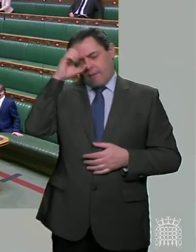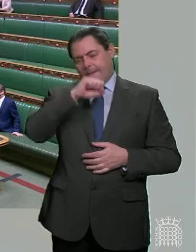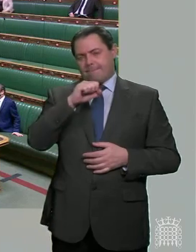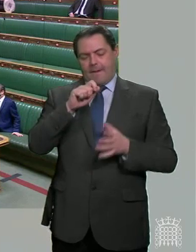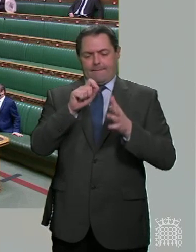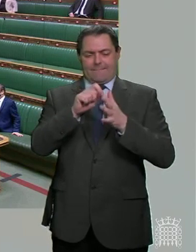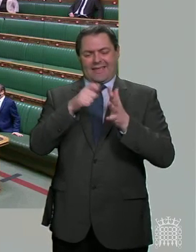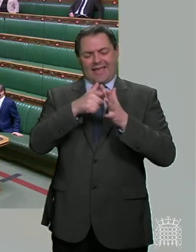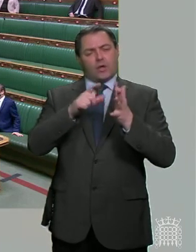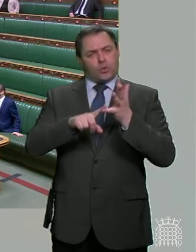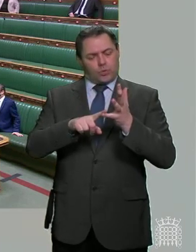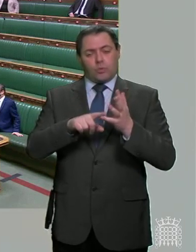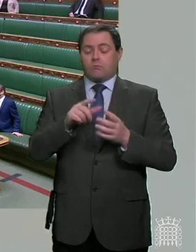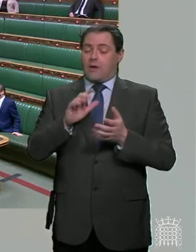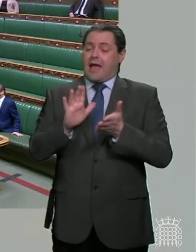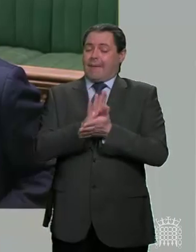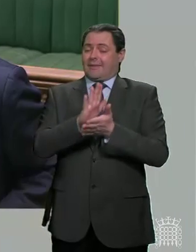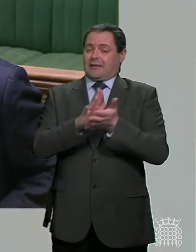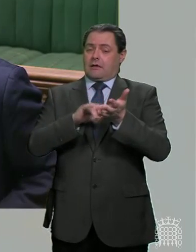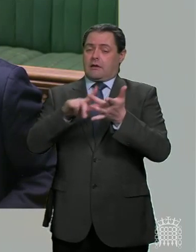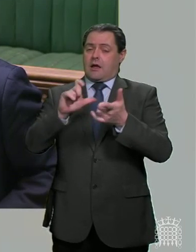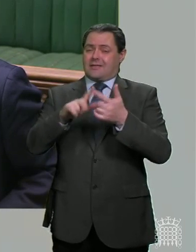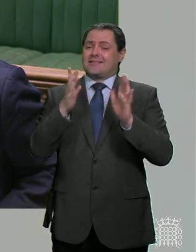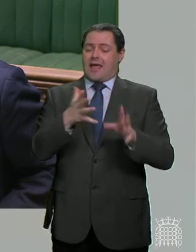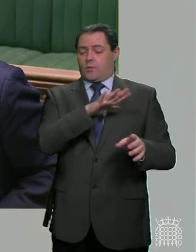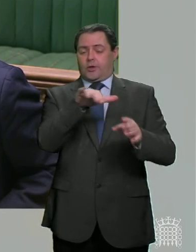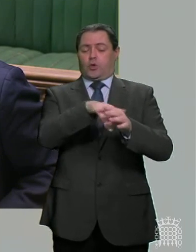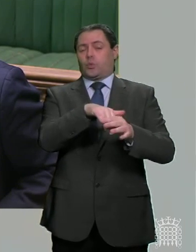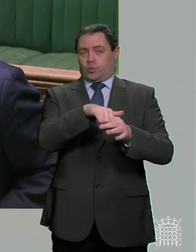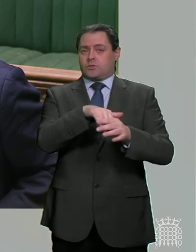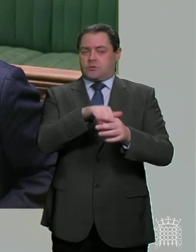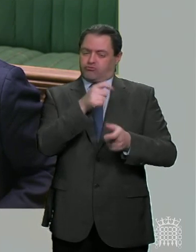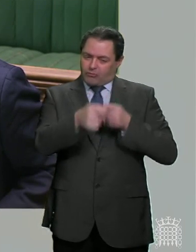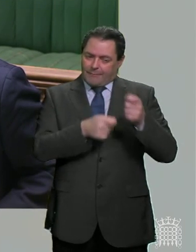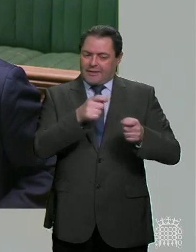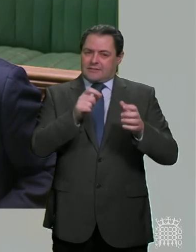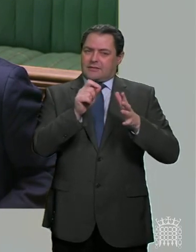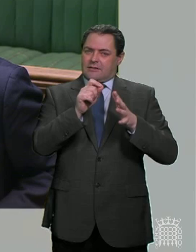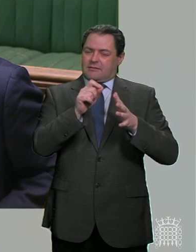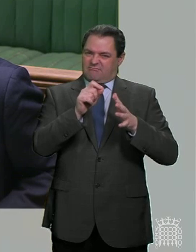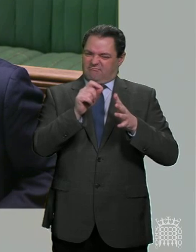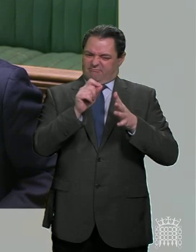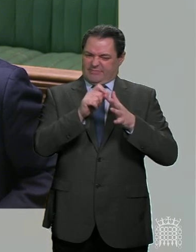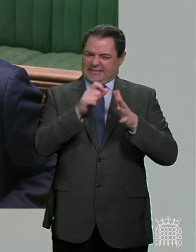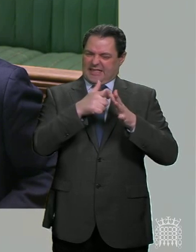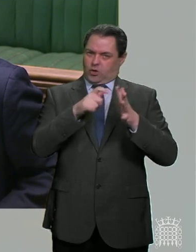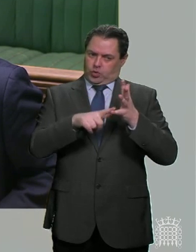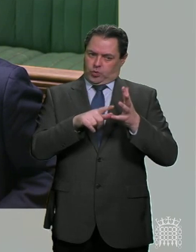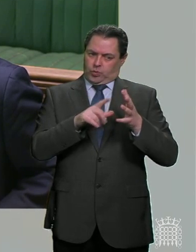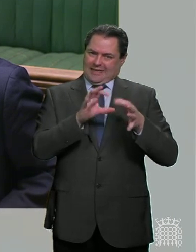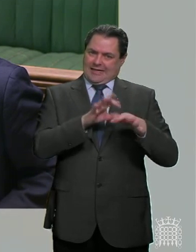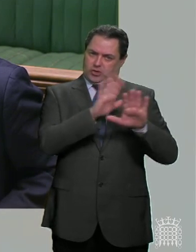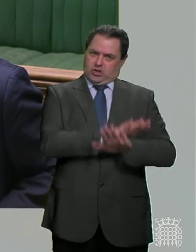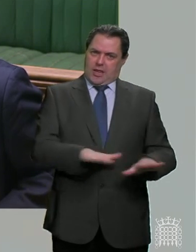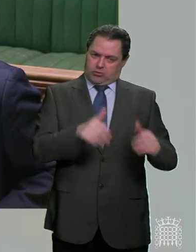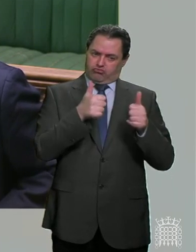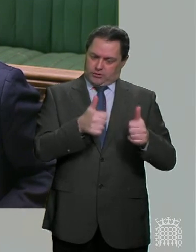I am glad that the National Institute for Health and Care Excellence has now extended the treatment’s availability to children with PKU.